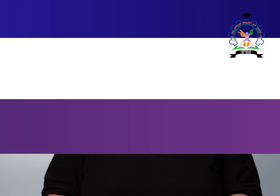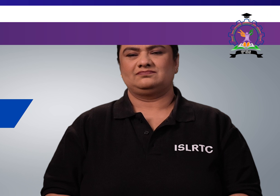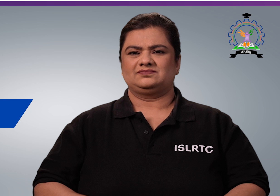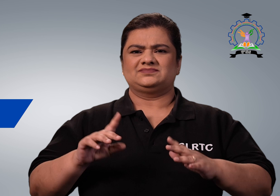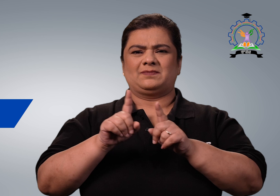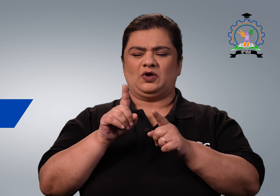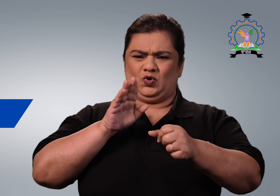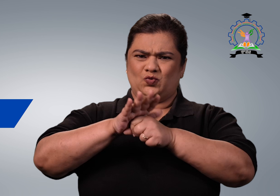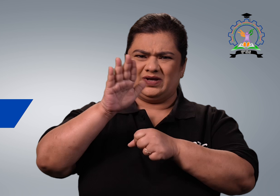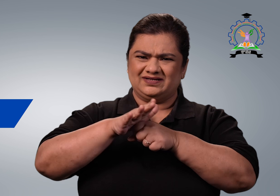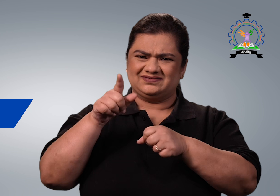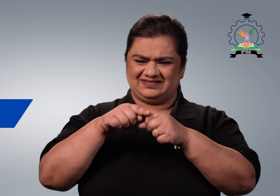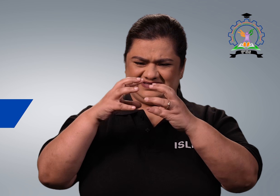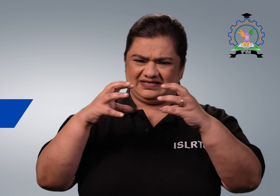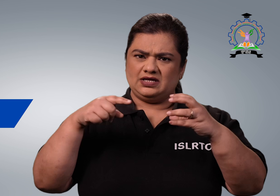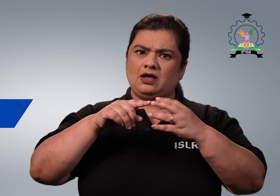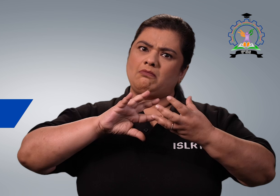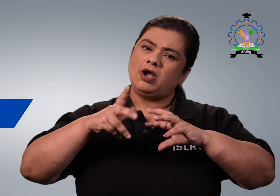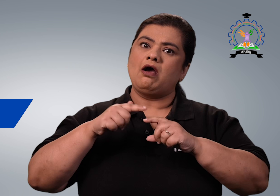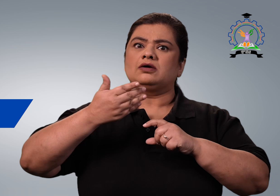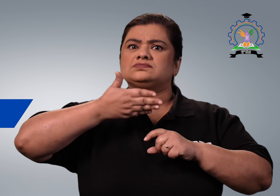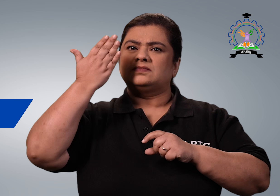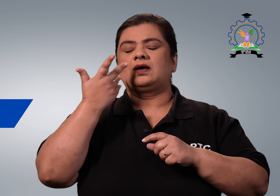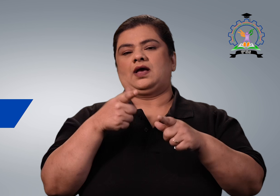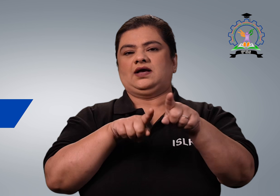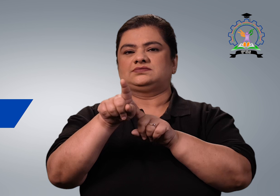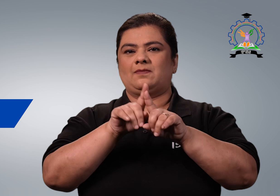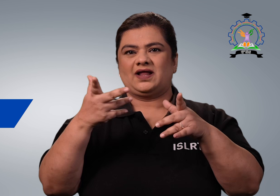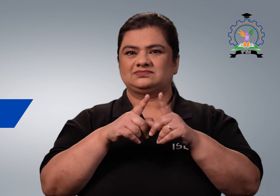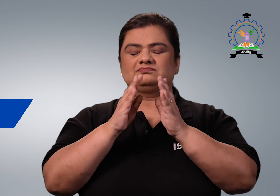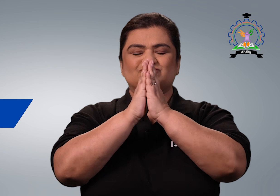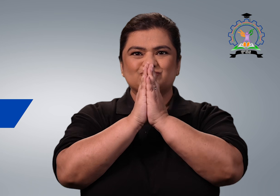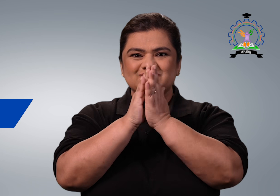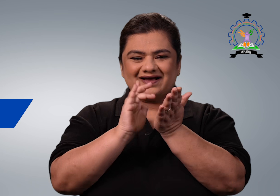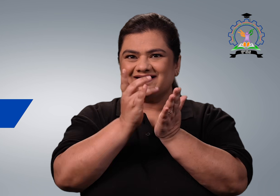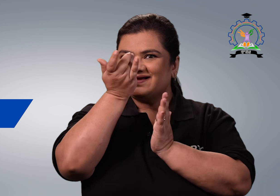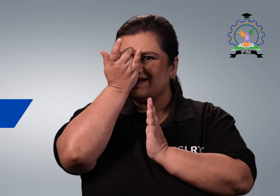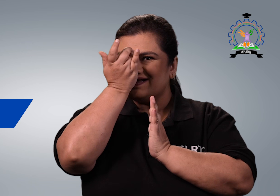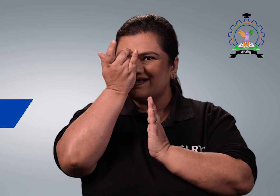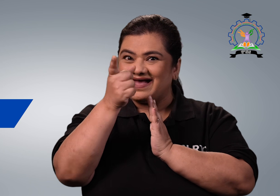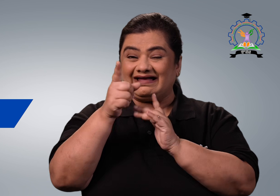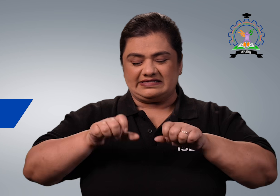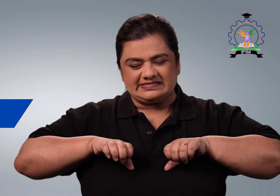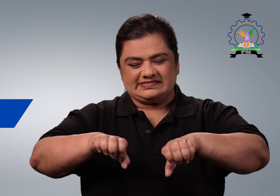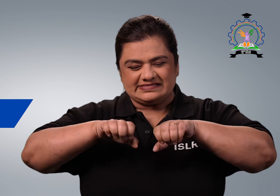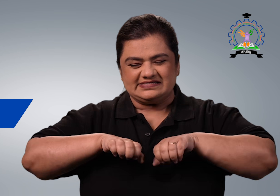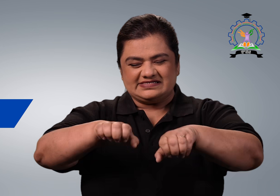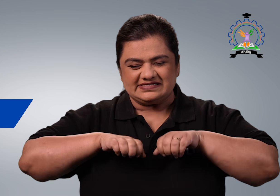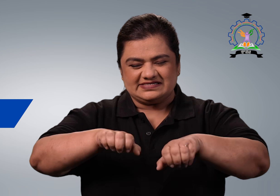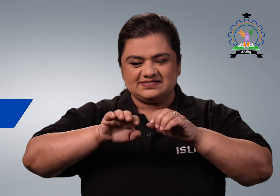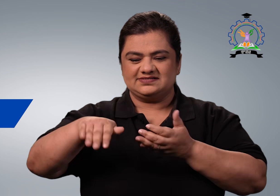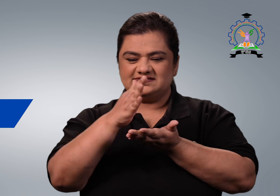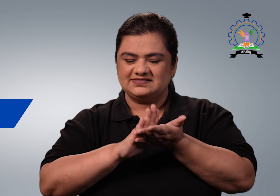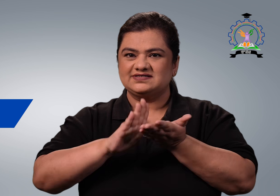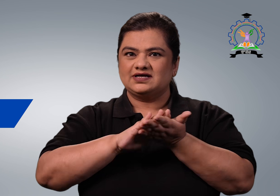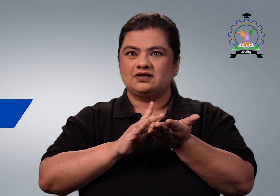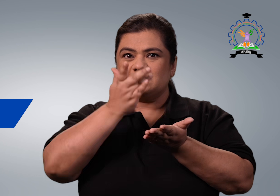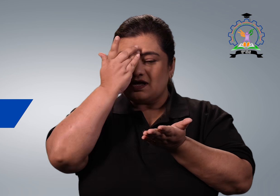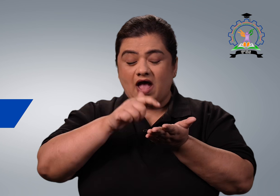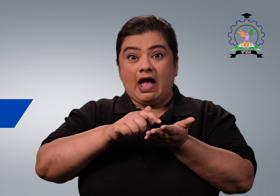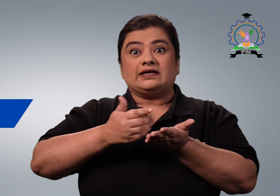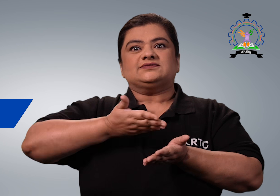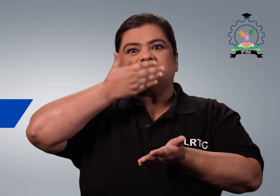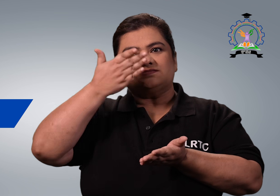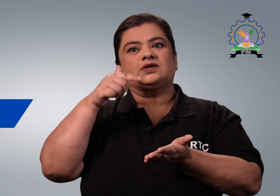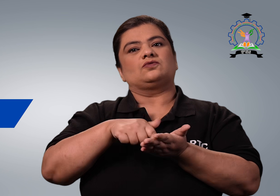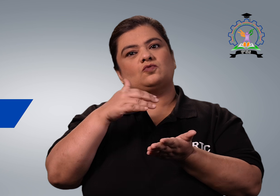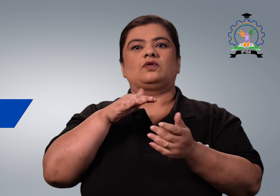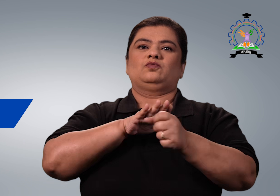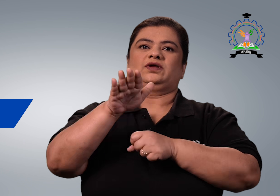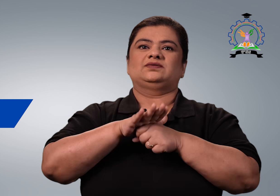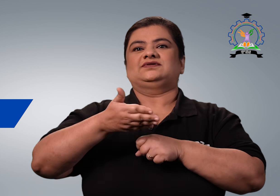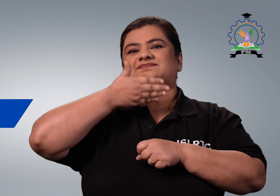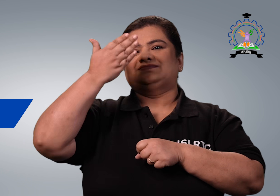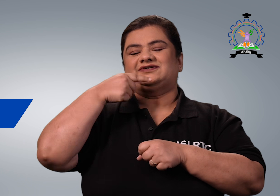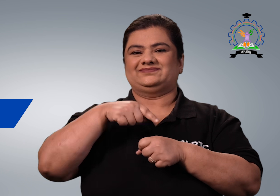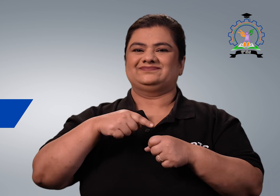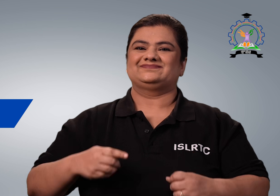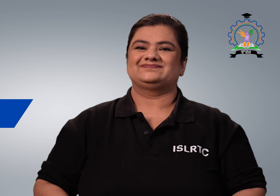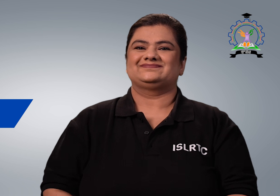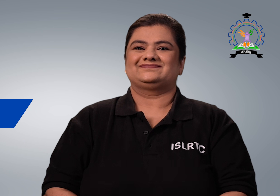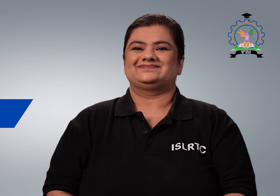Sandalwood is a type of fragrant wood whose paste is often applied on the forehead by people for its calming properties.